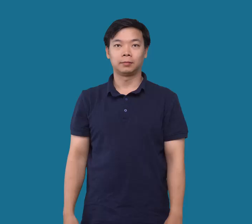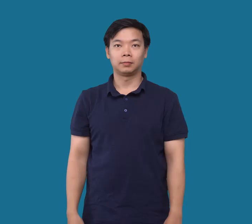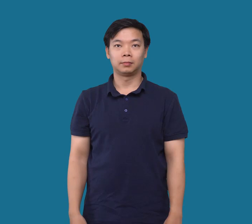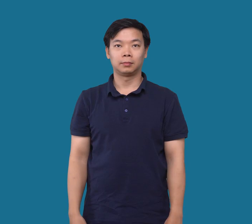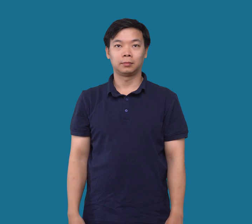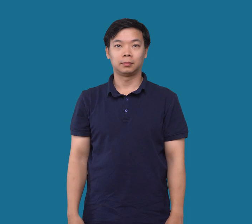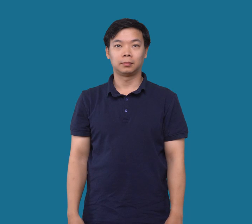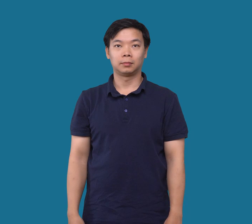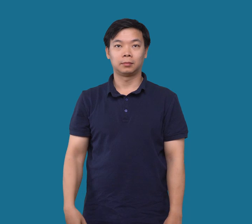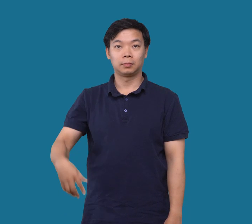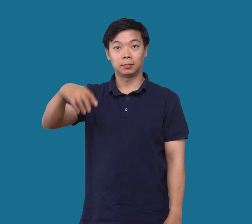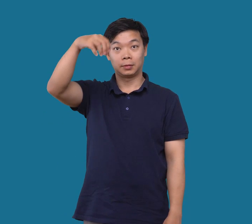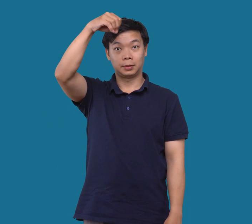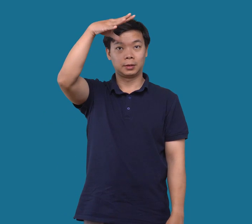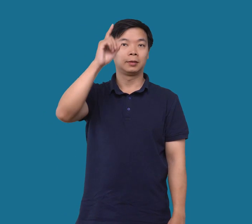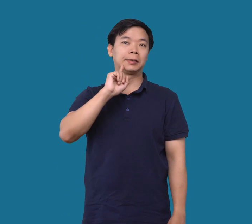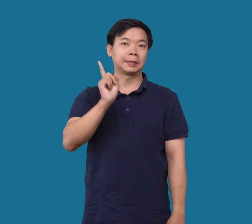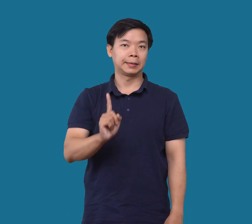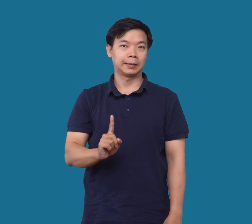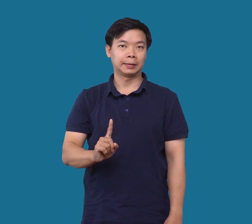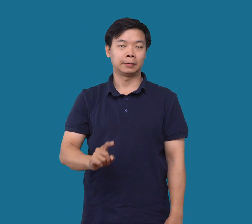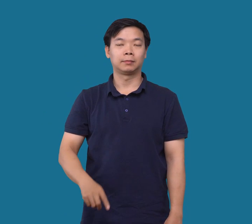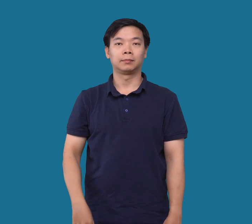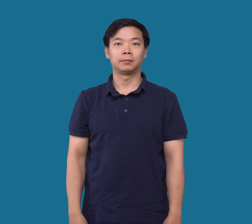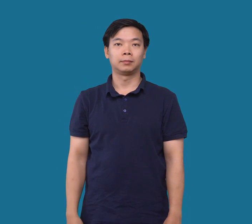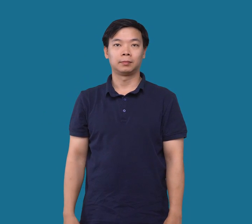đèn điện